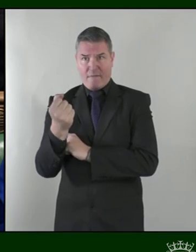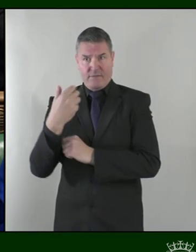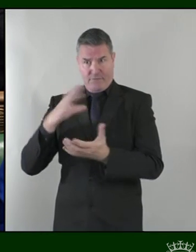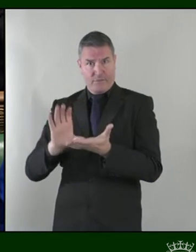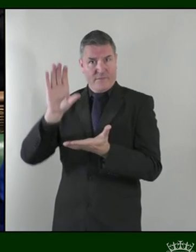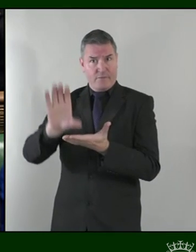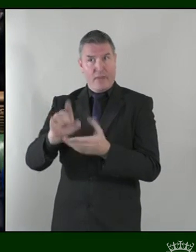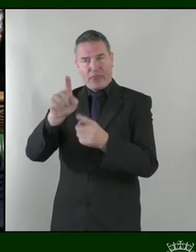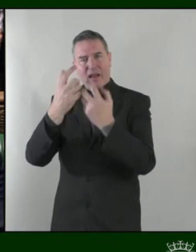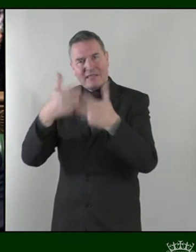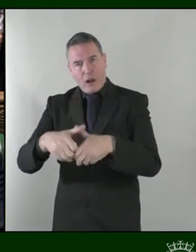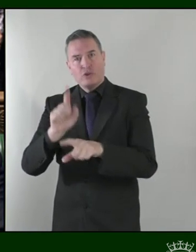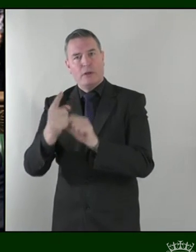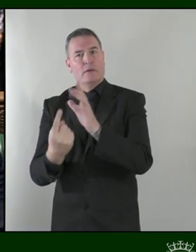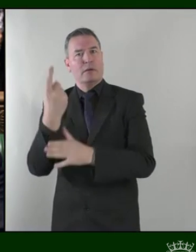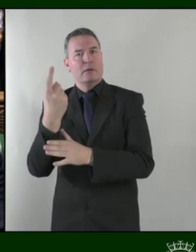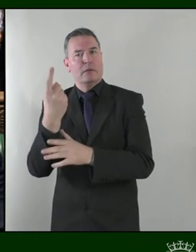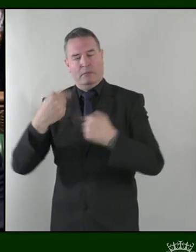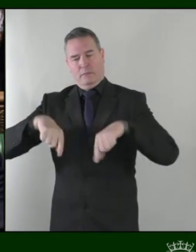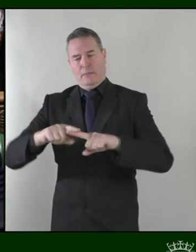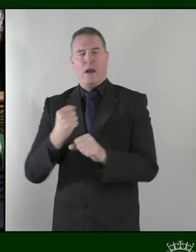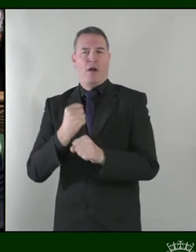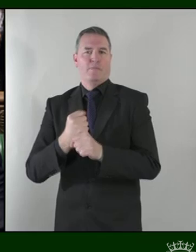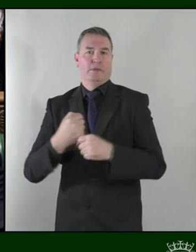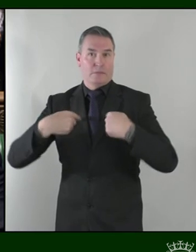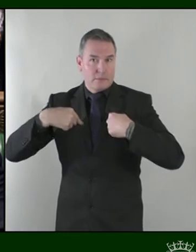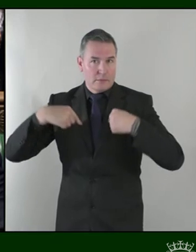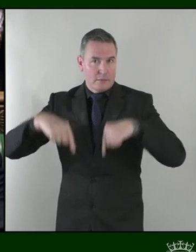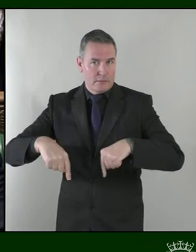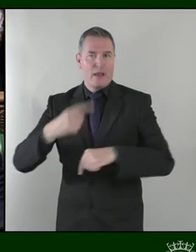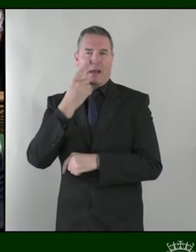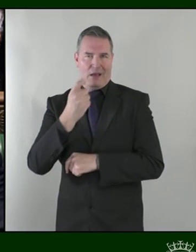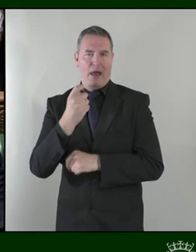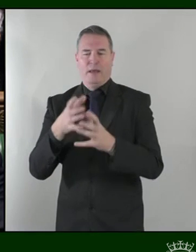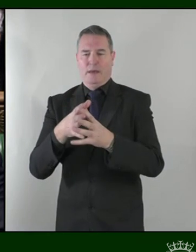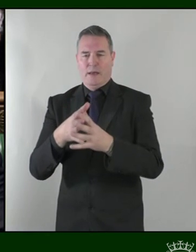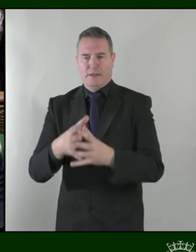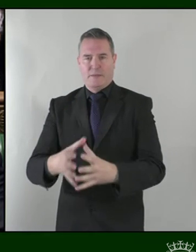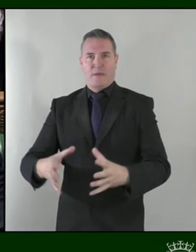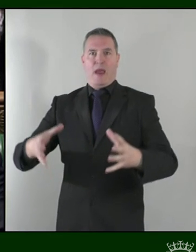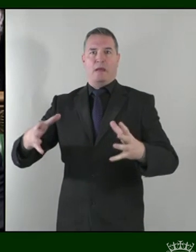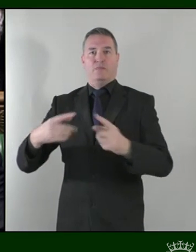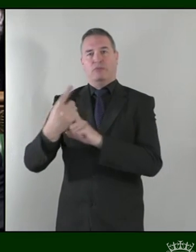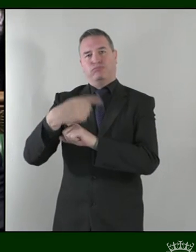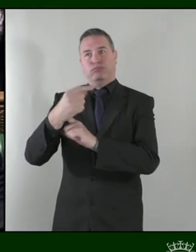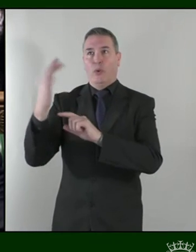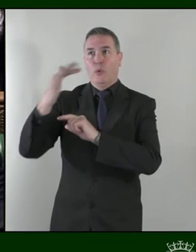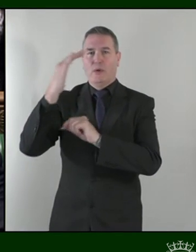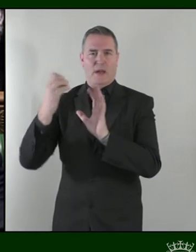It is because of that technological innovation that we are able massively to expand our renewables.